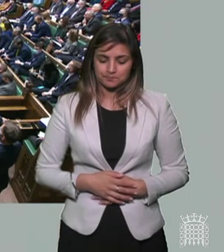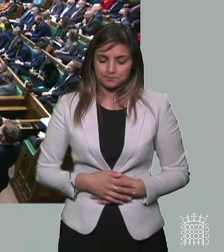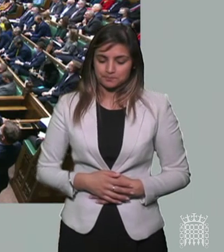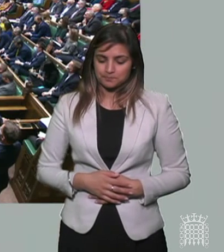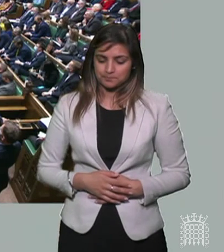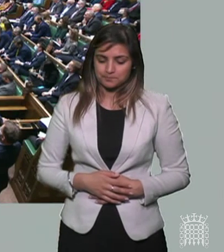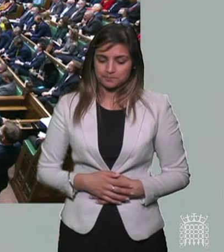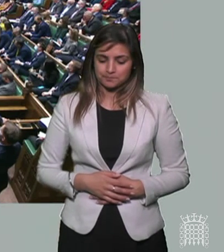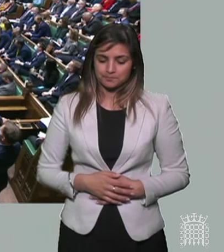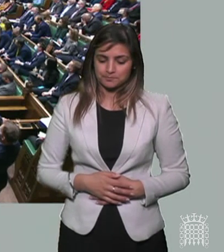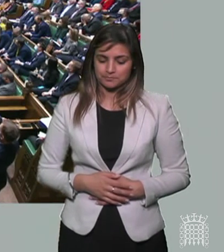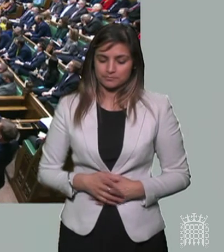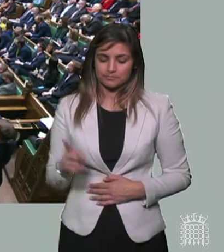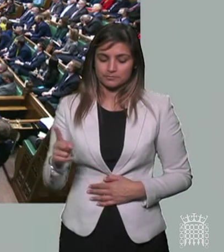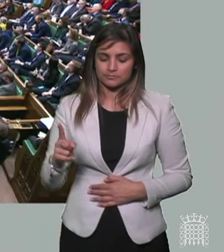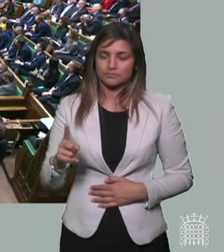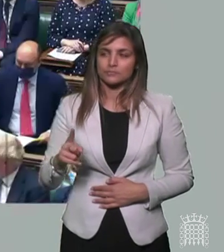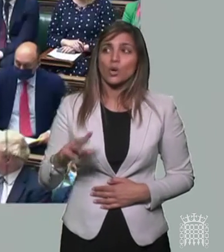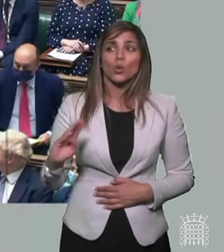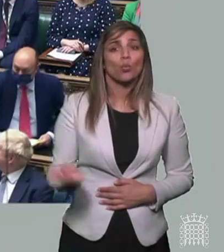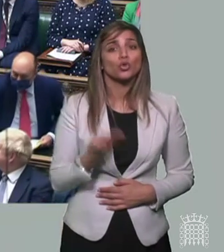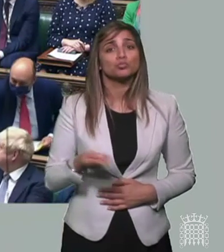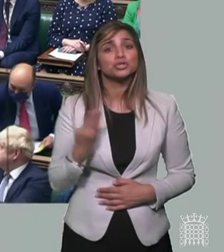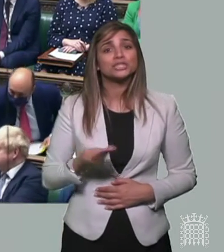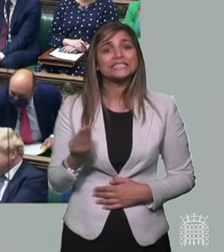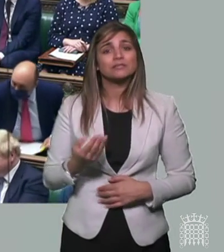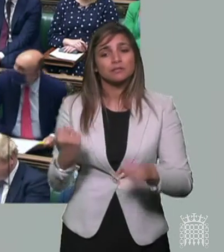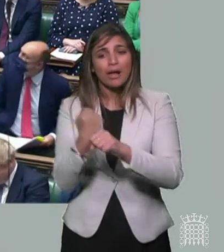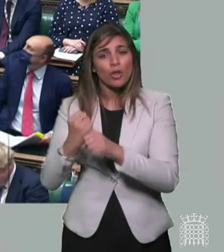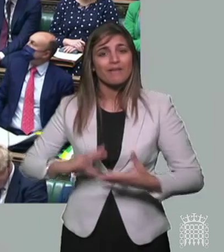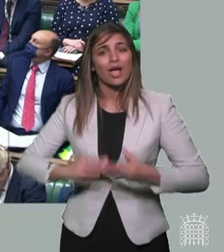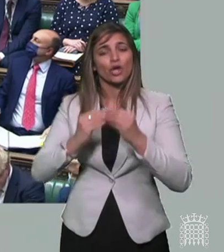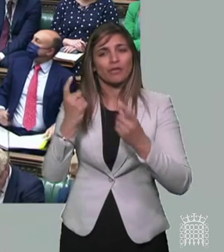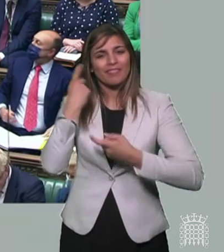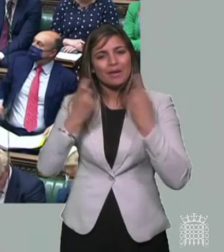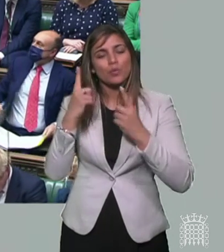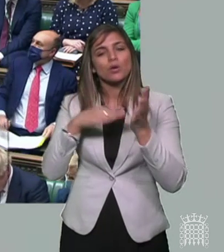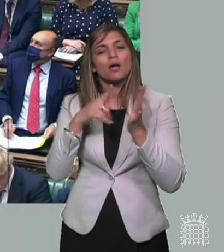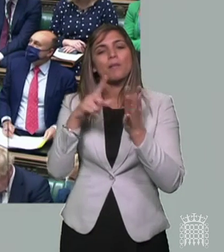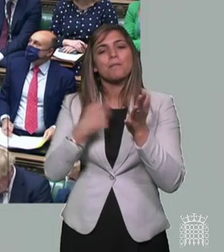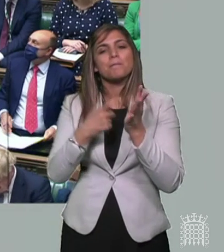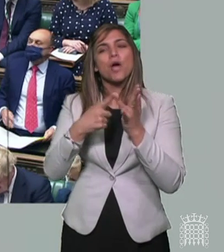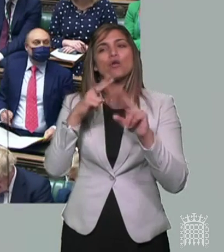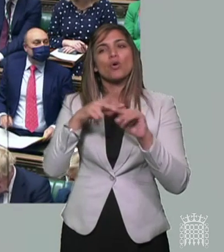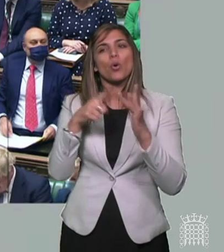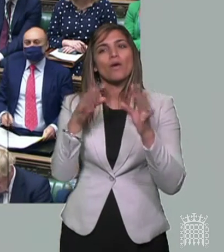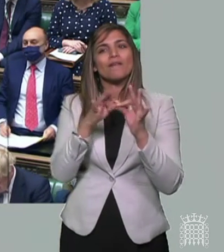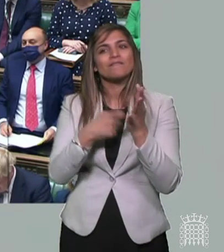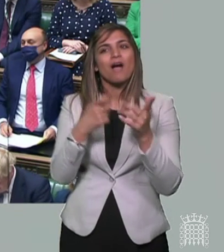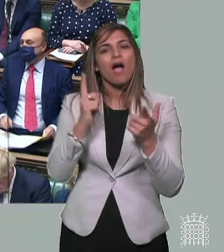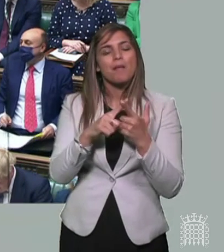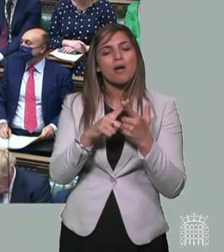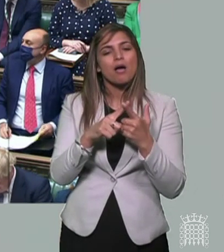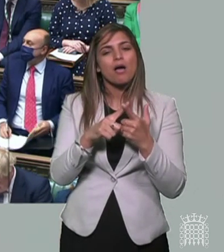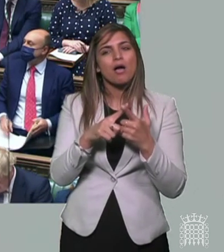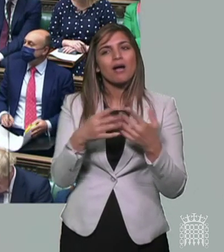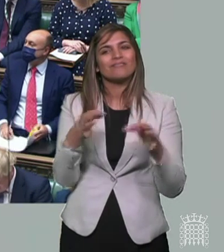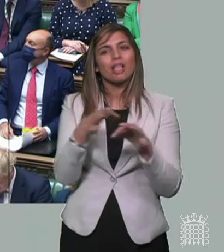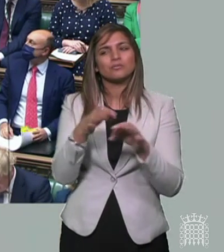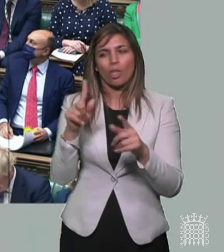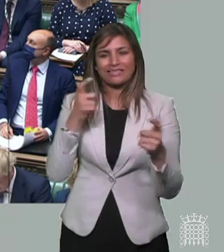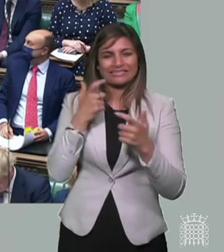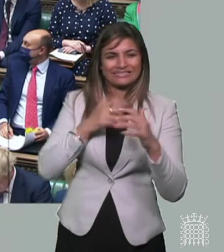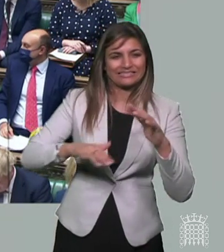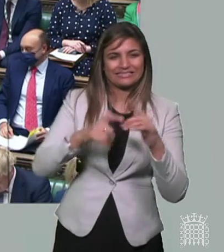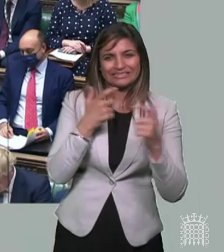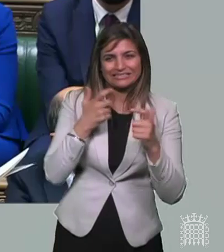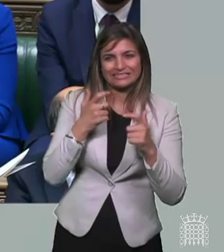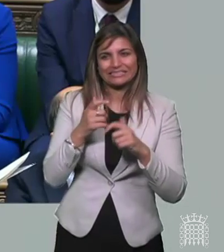Washing machine manufacturers are considering installing microfibre filter systems in all new washing machines.